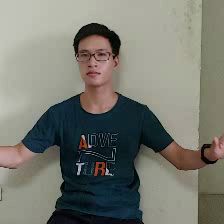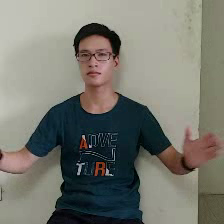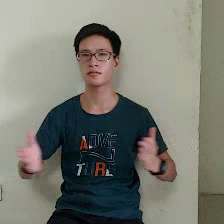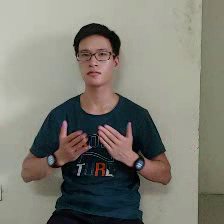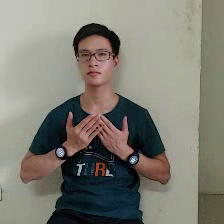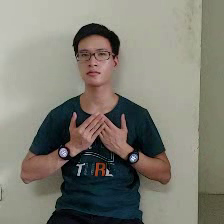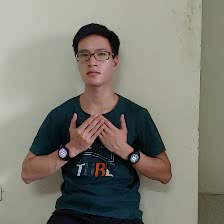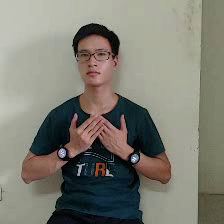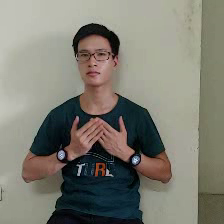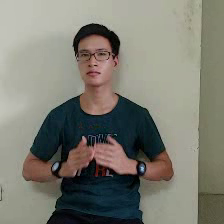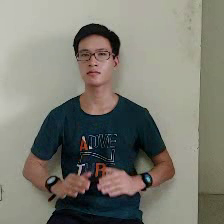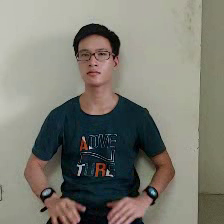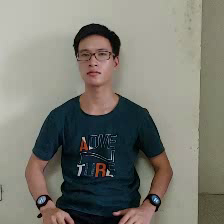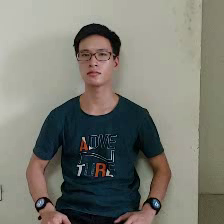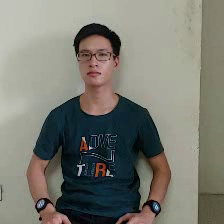Bế mạc